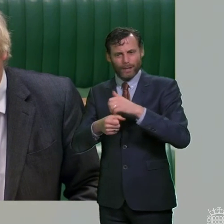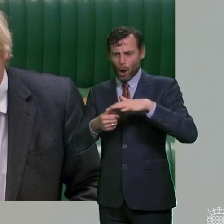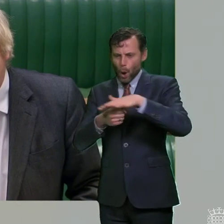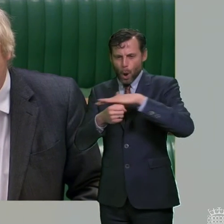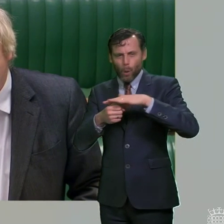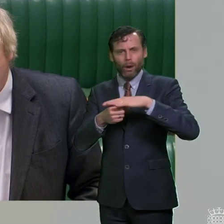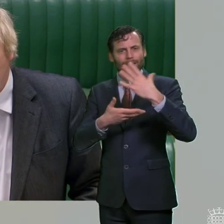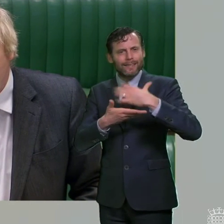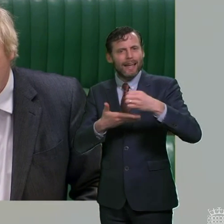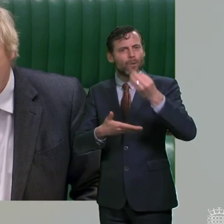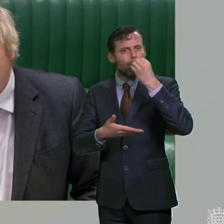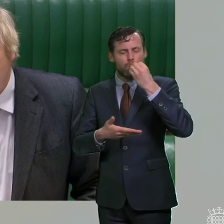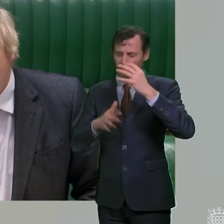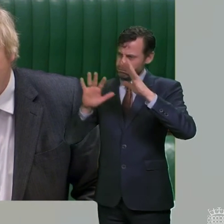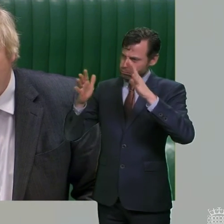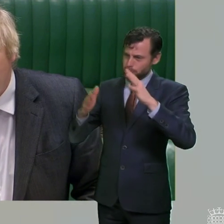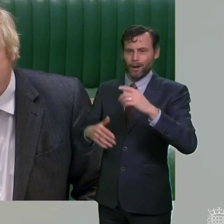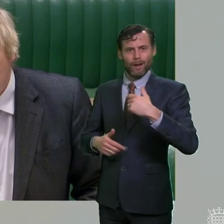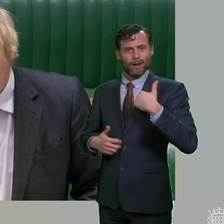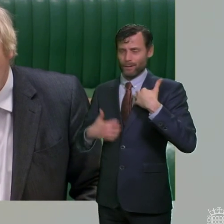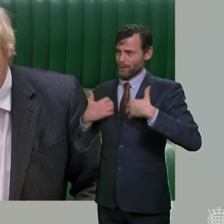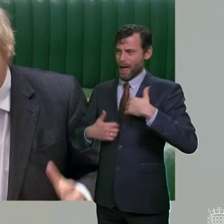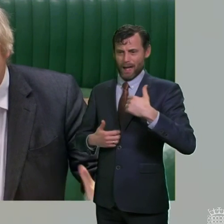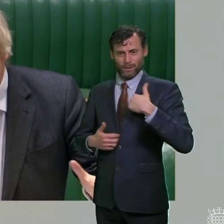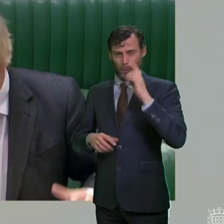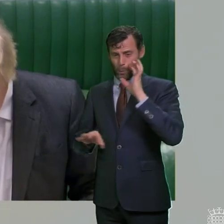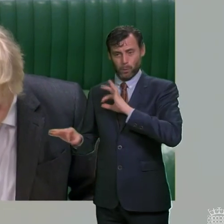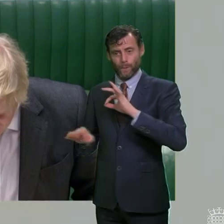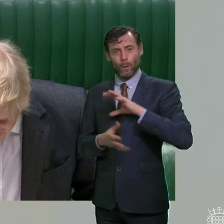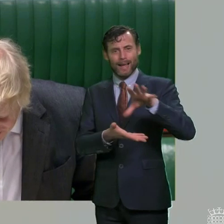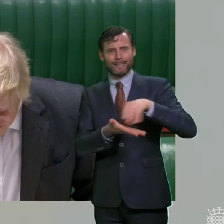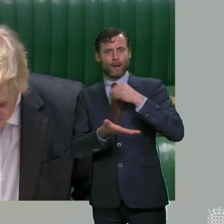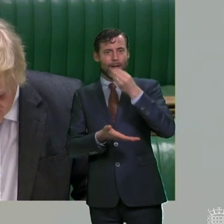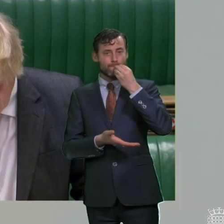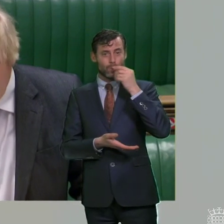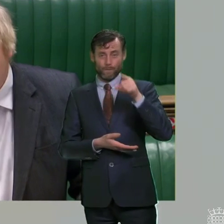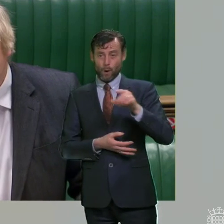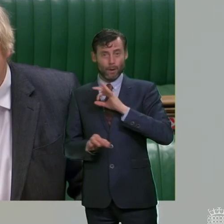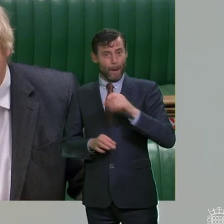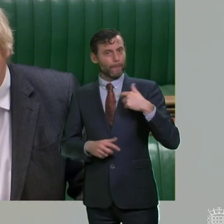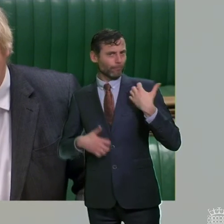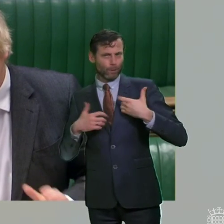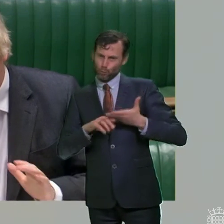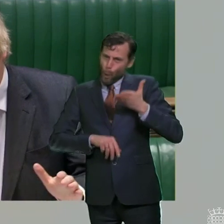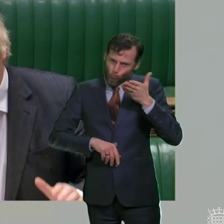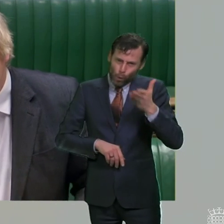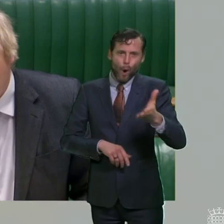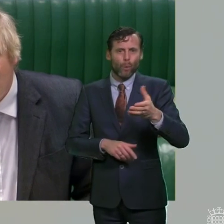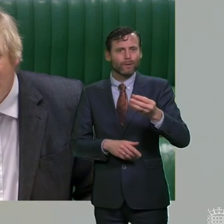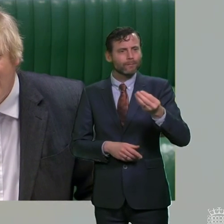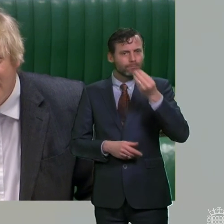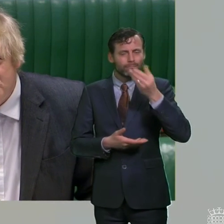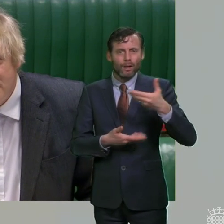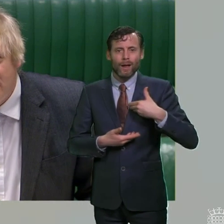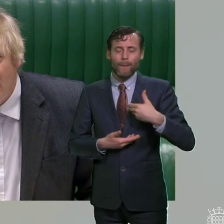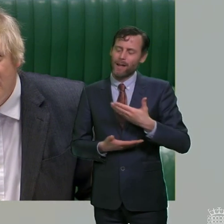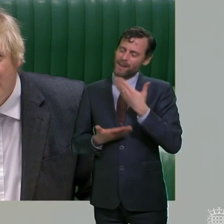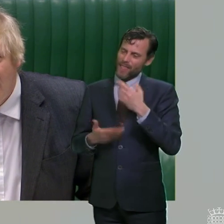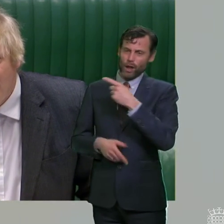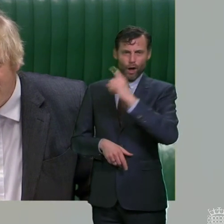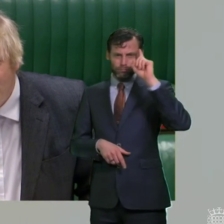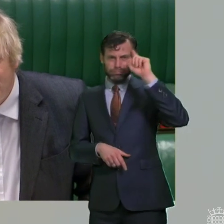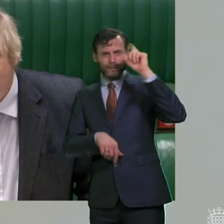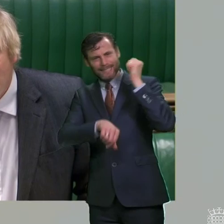I am not sure it would be environmentally friendly for me to order a takeaway from Stourbridge to Westminster, but I thank her very much for her initiative.